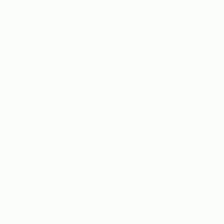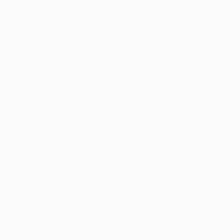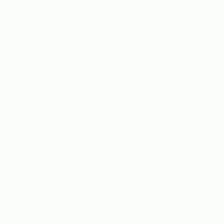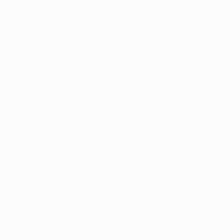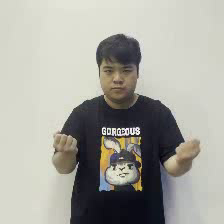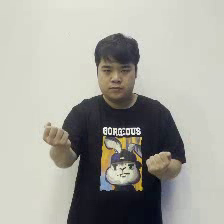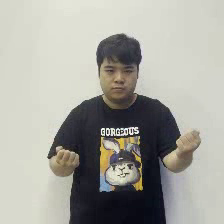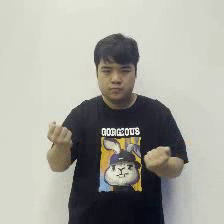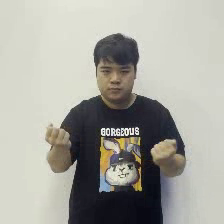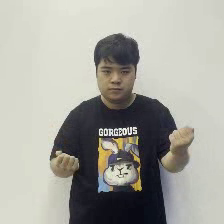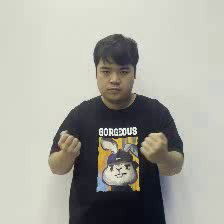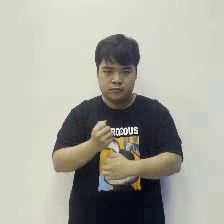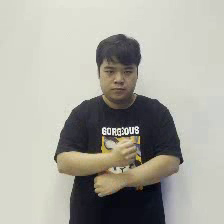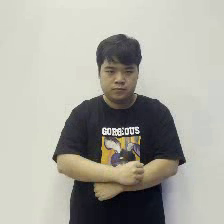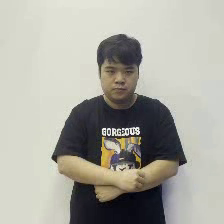Ô tô